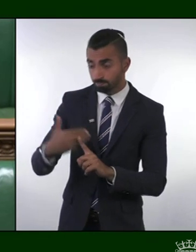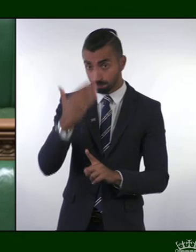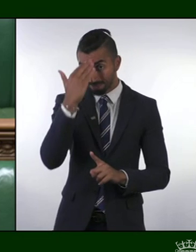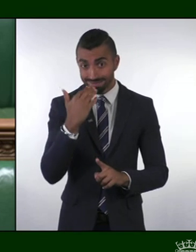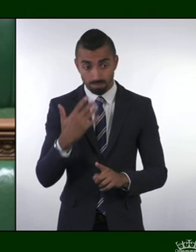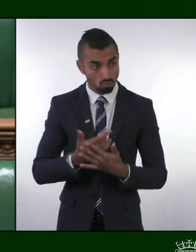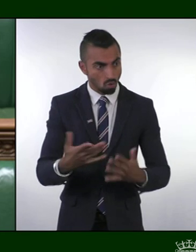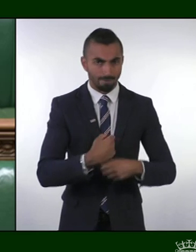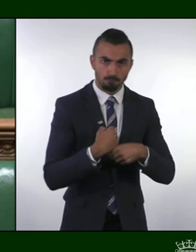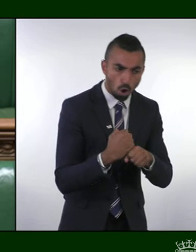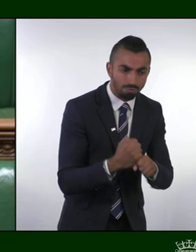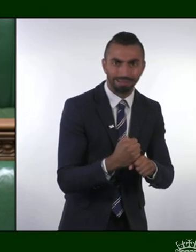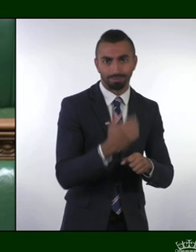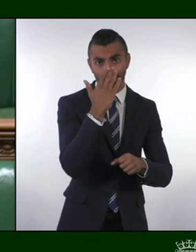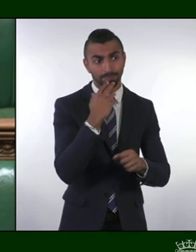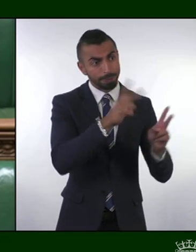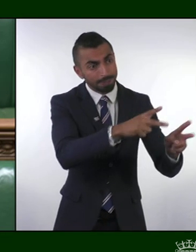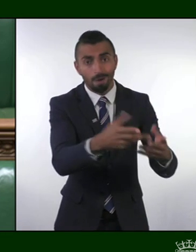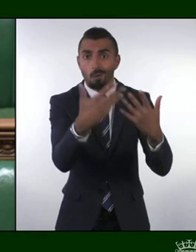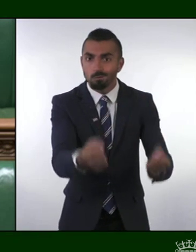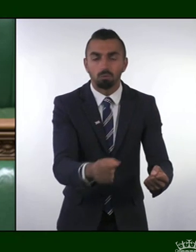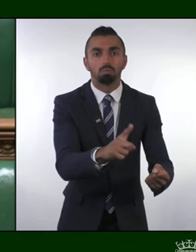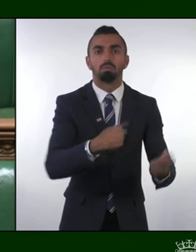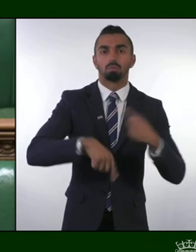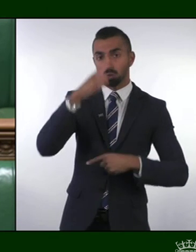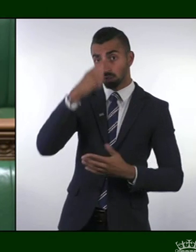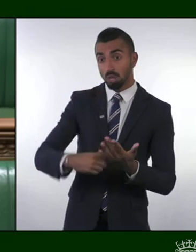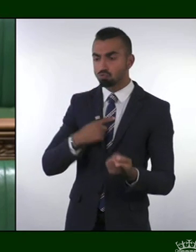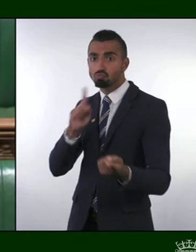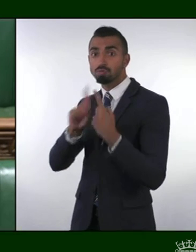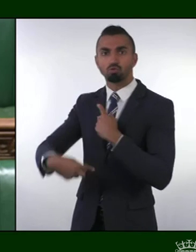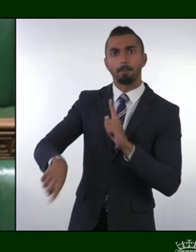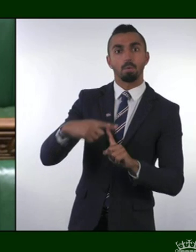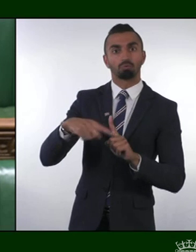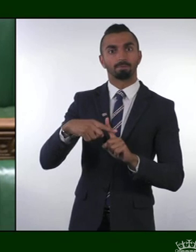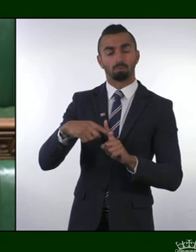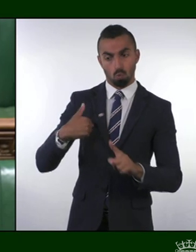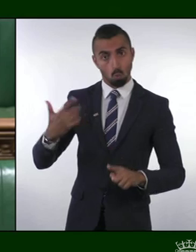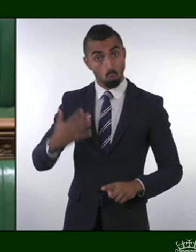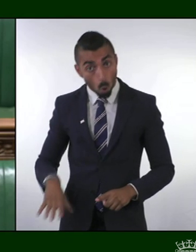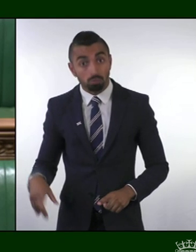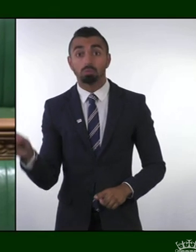It is a plan to turn our national recovery into millions of stories of personal renewal.